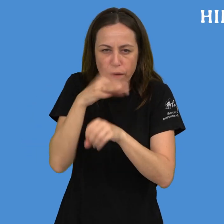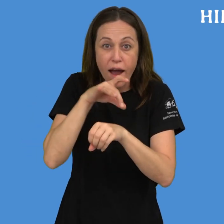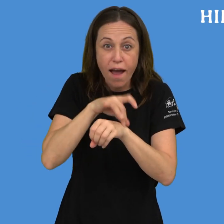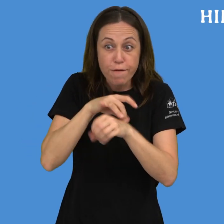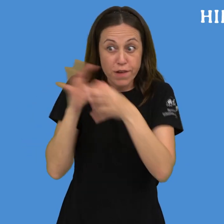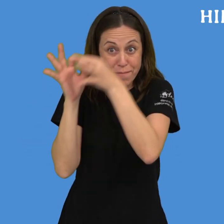enfermo